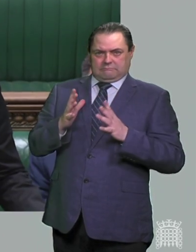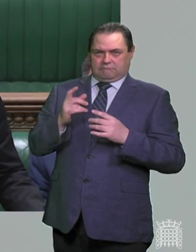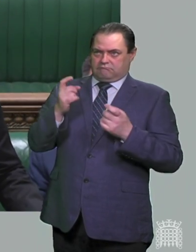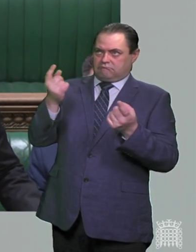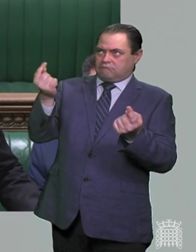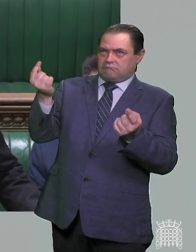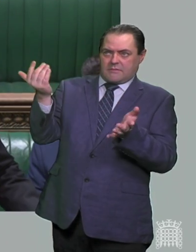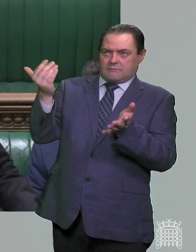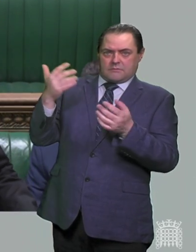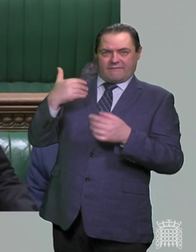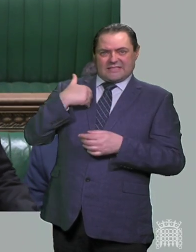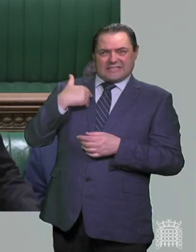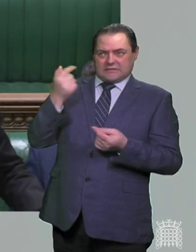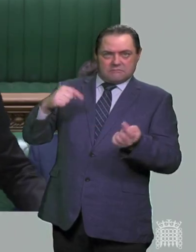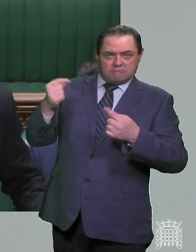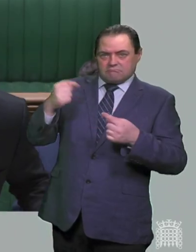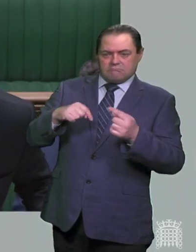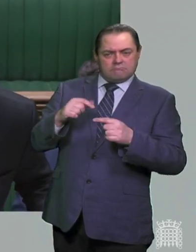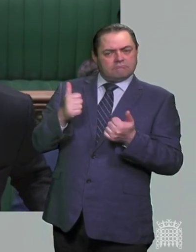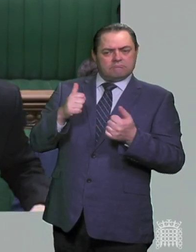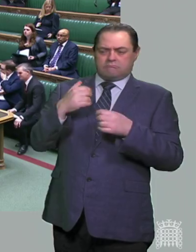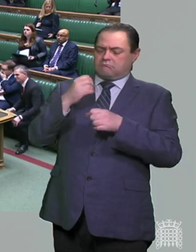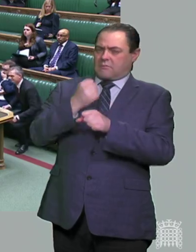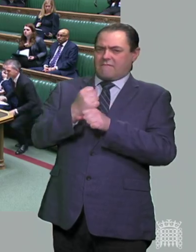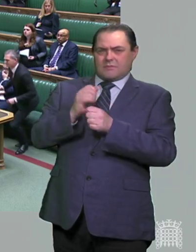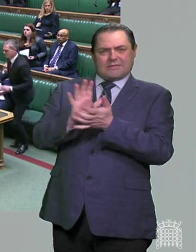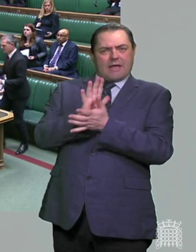Of course the Government will happily support the PSNI in its endeavours.